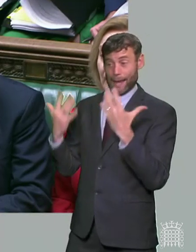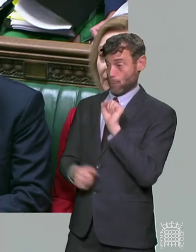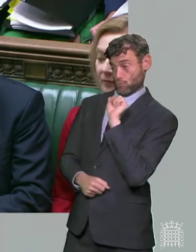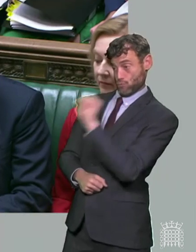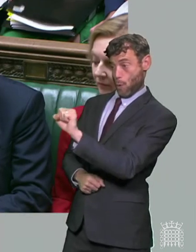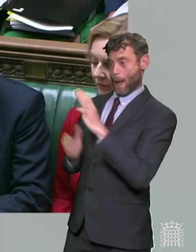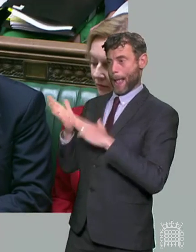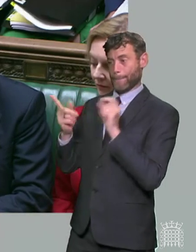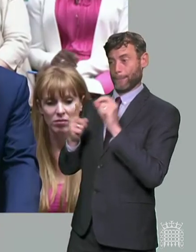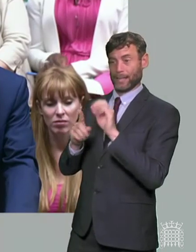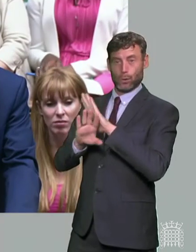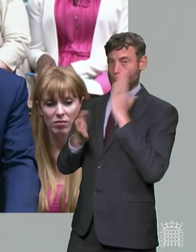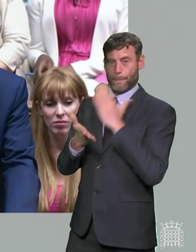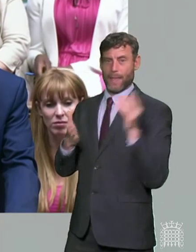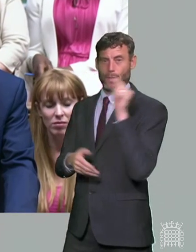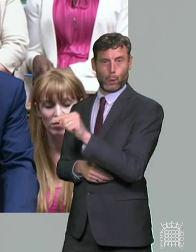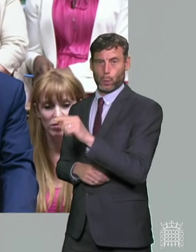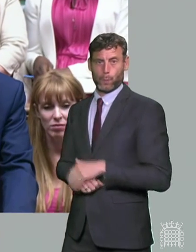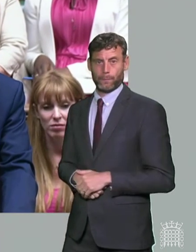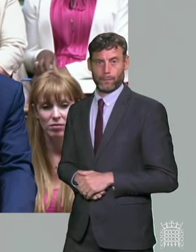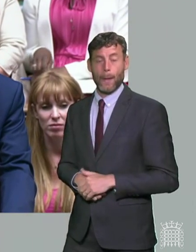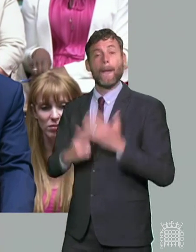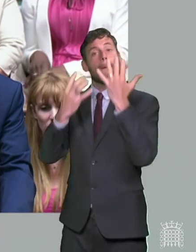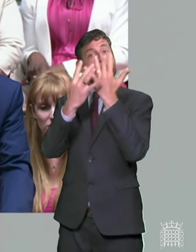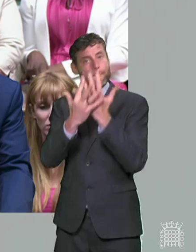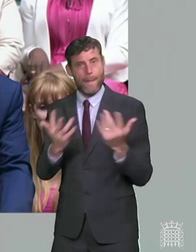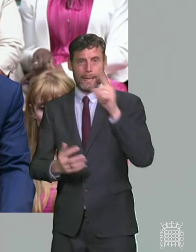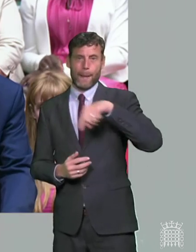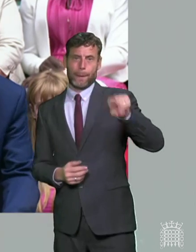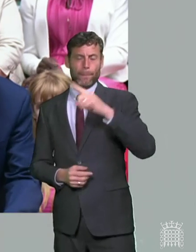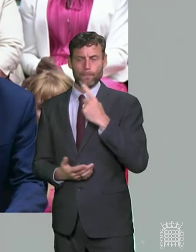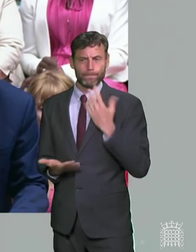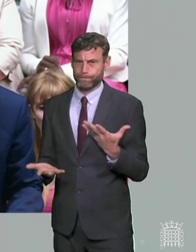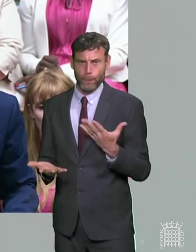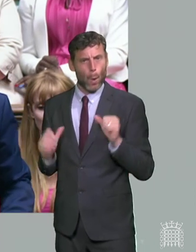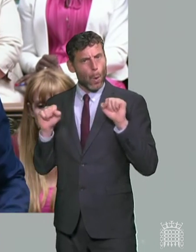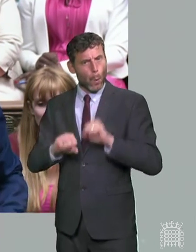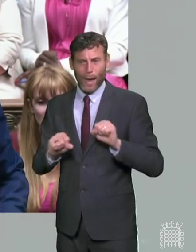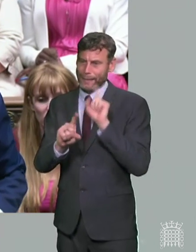It is not just about waiting for a GP appointment but waiting for all NHS treatment.